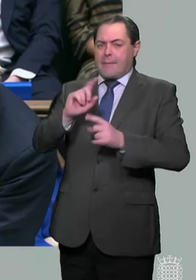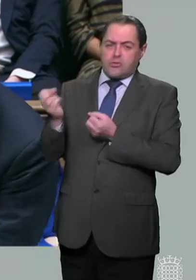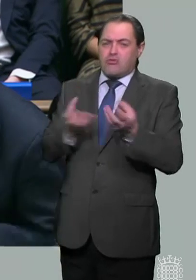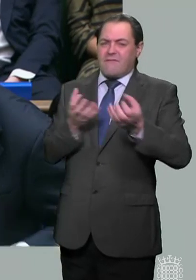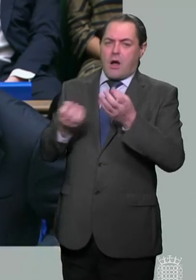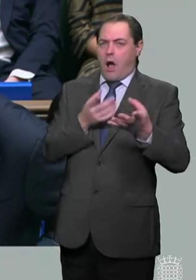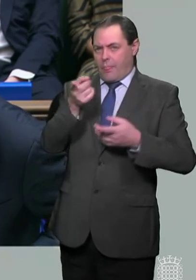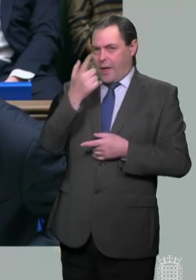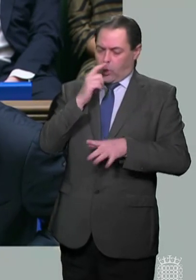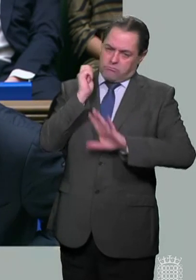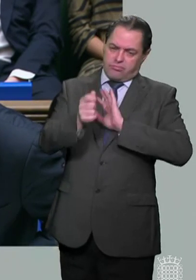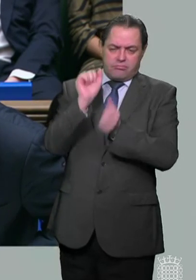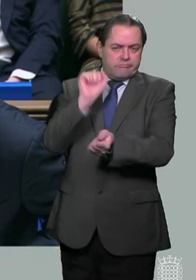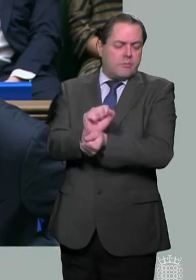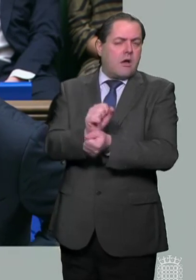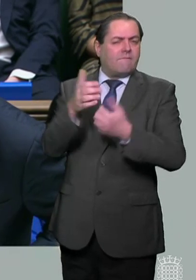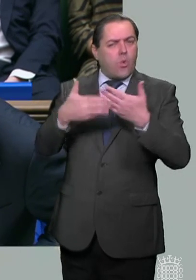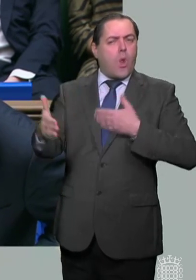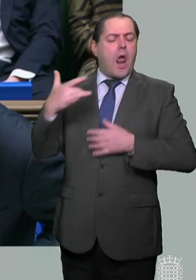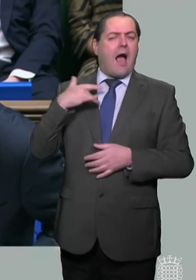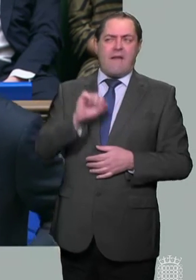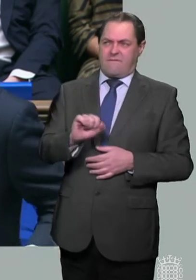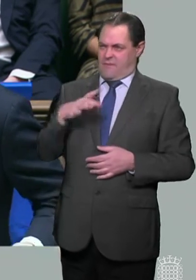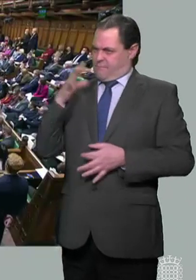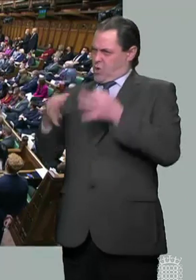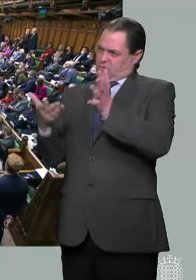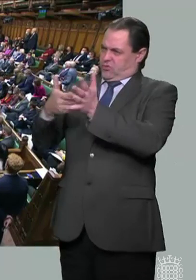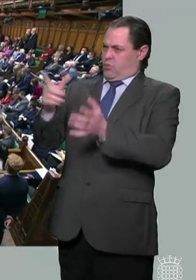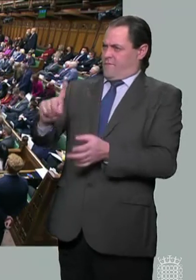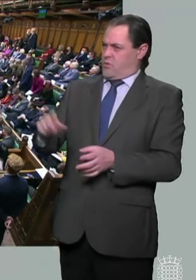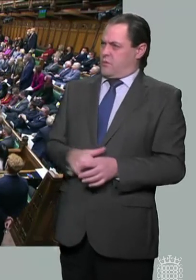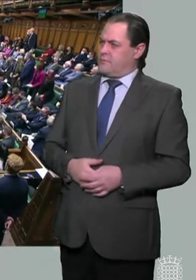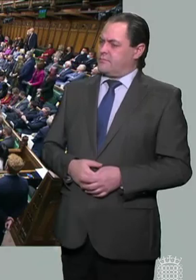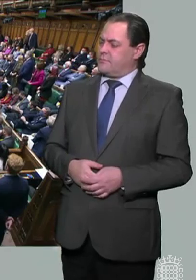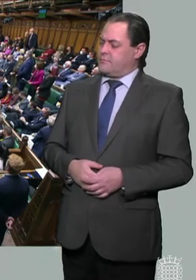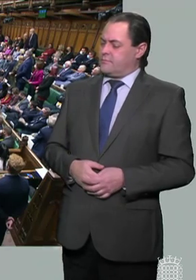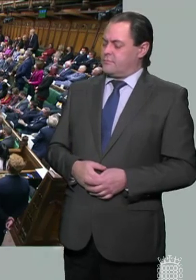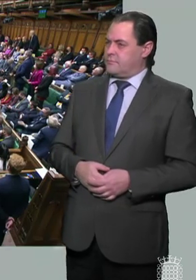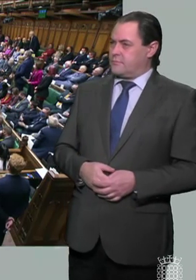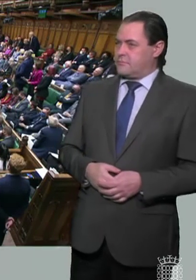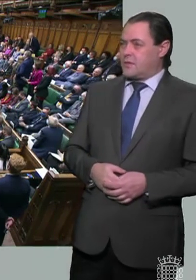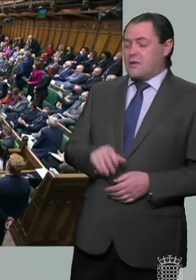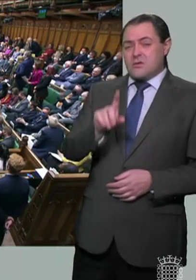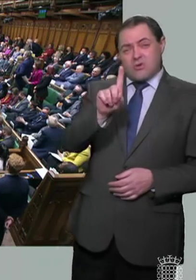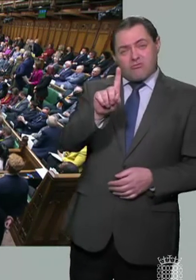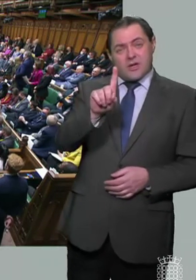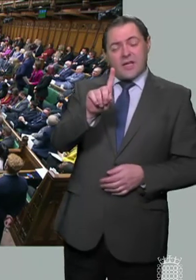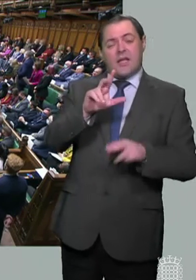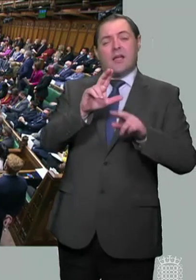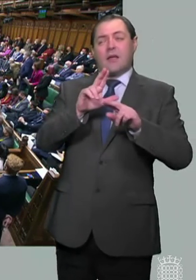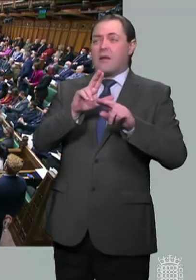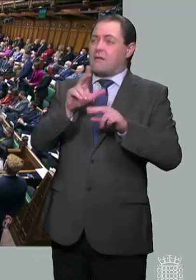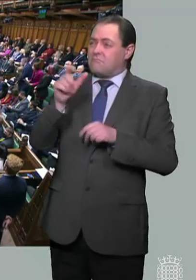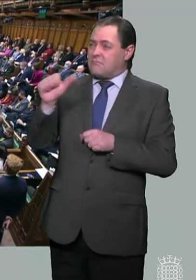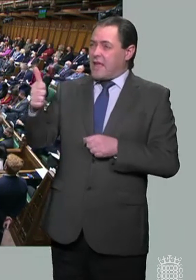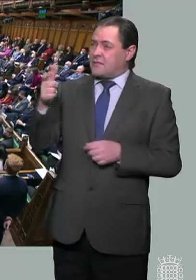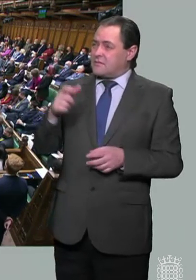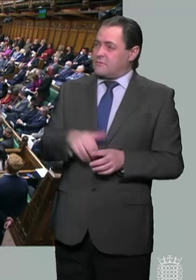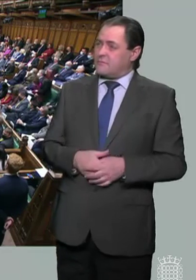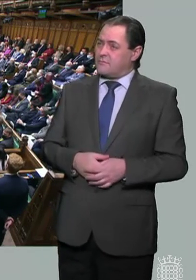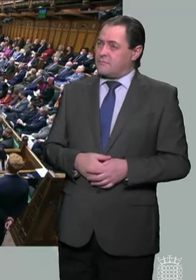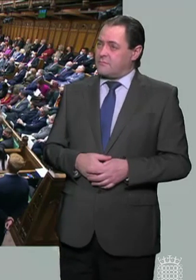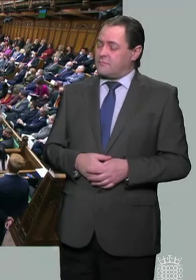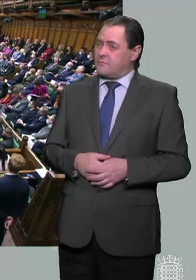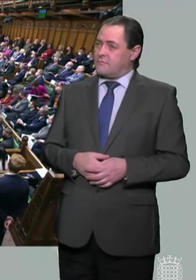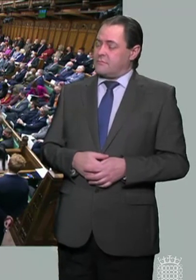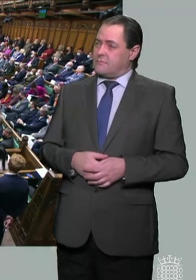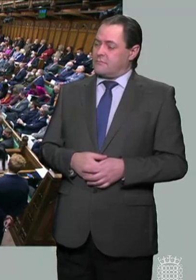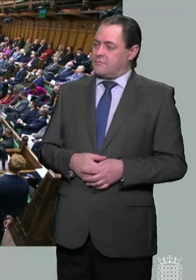That is what the Leader of the Opposition should be doing and that is what I urge him to do, rather than playing politics.